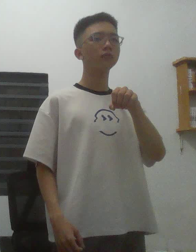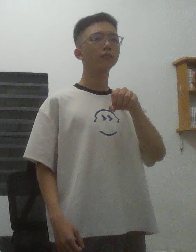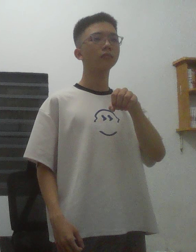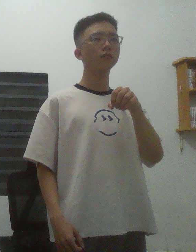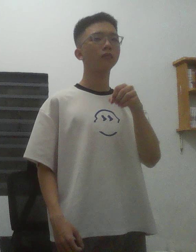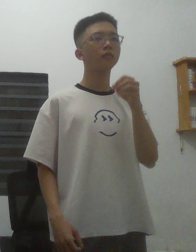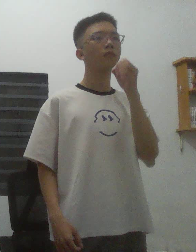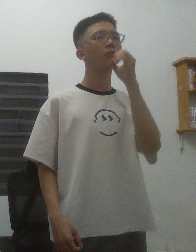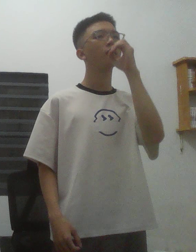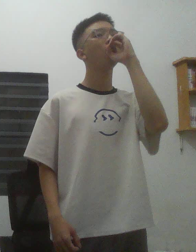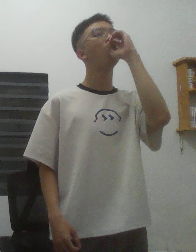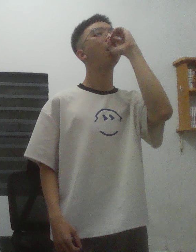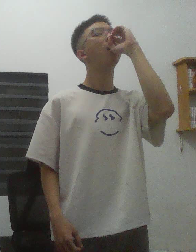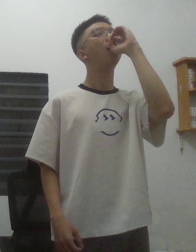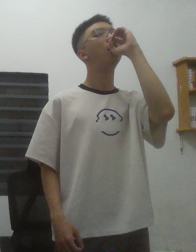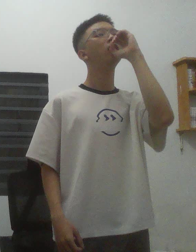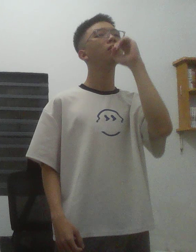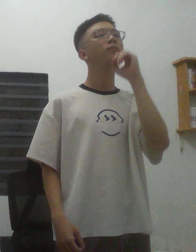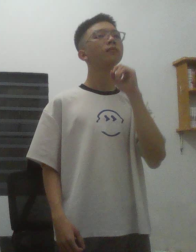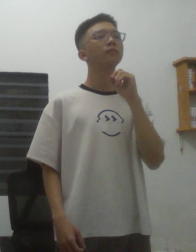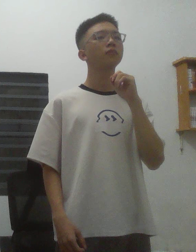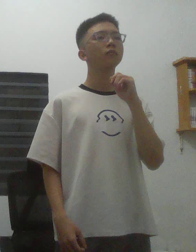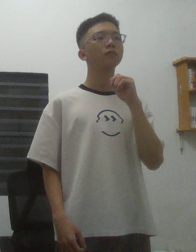uong